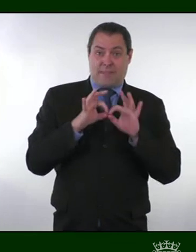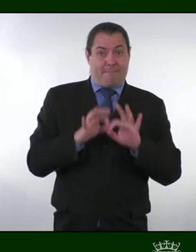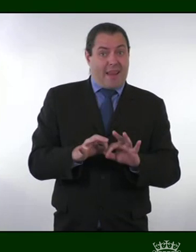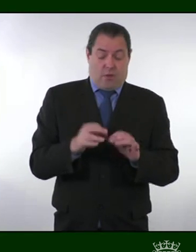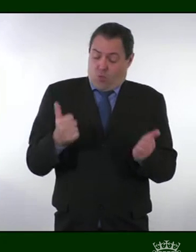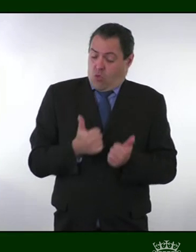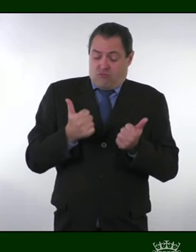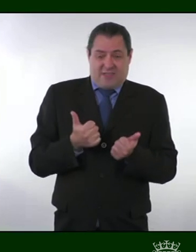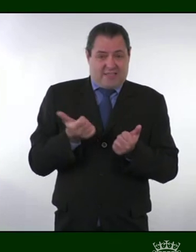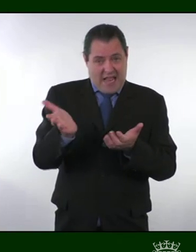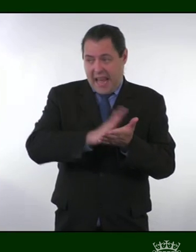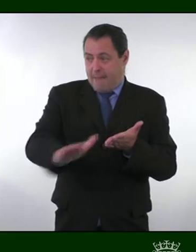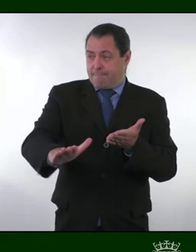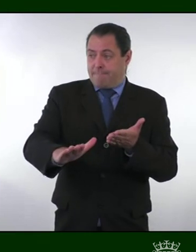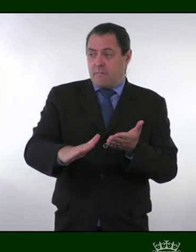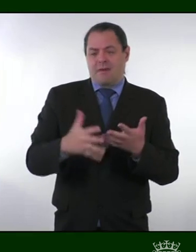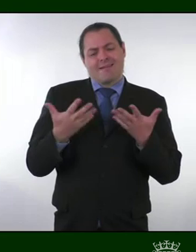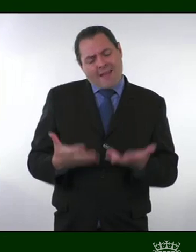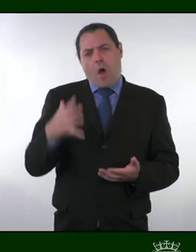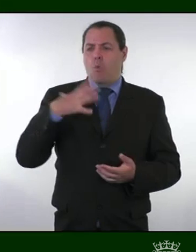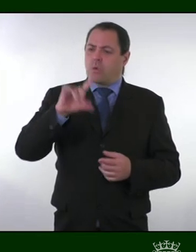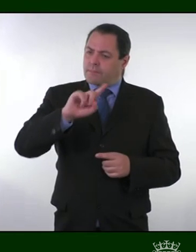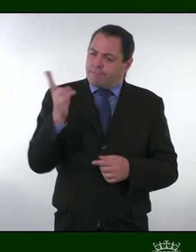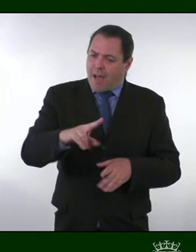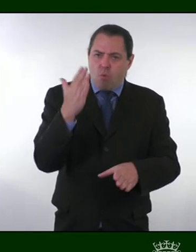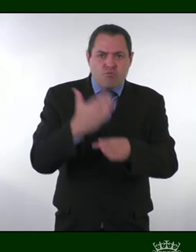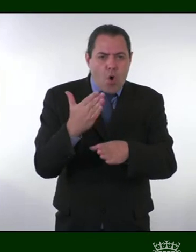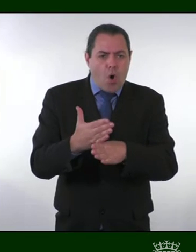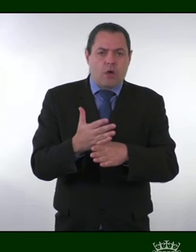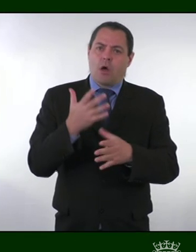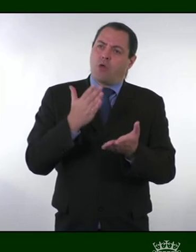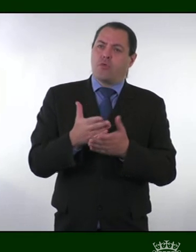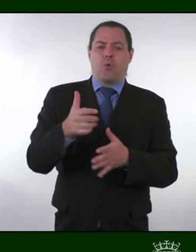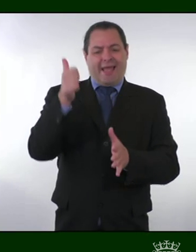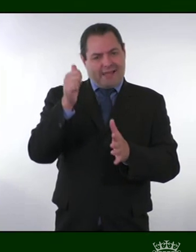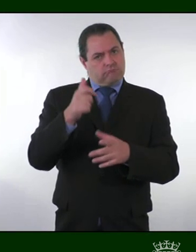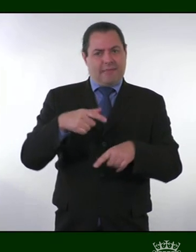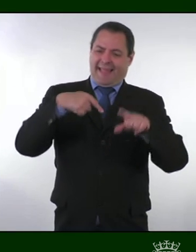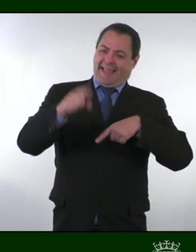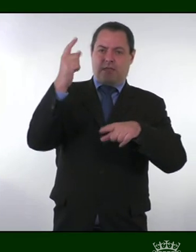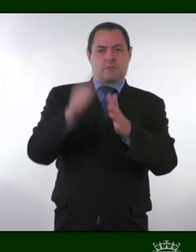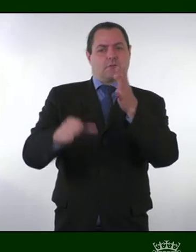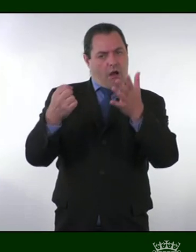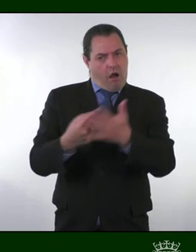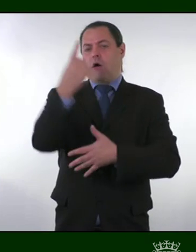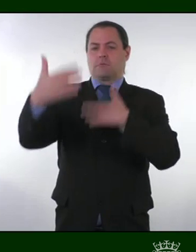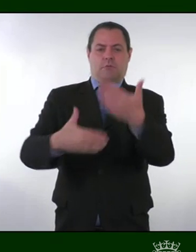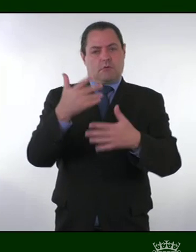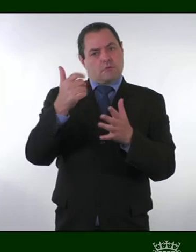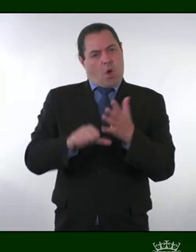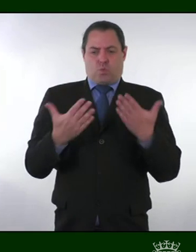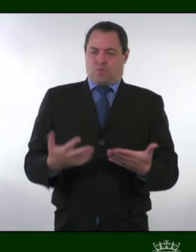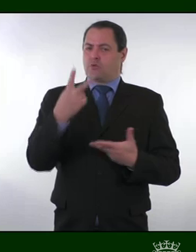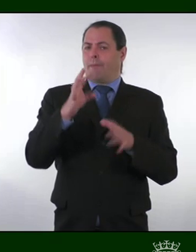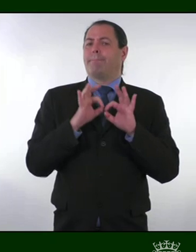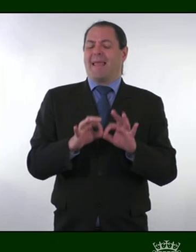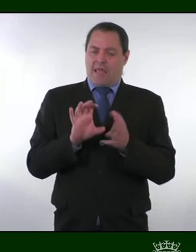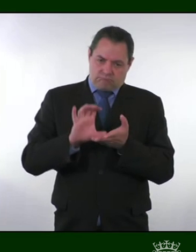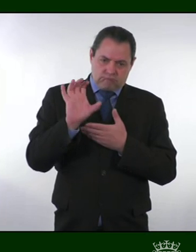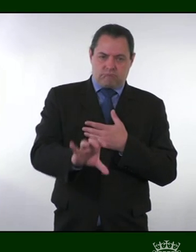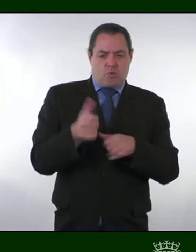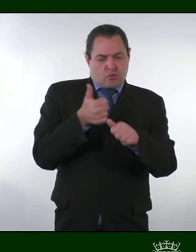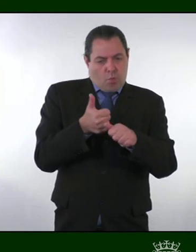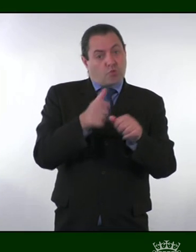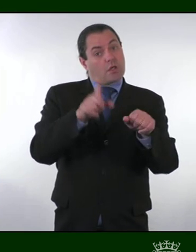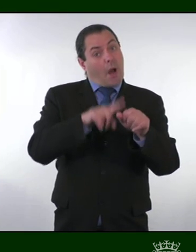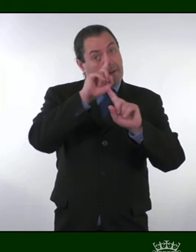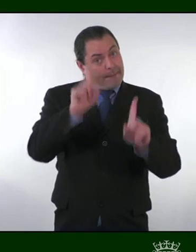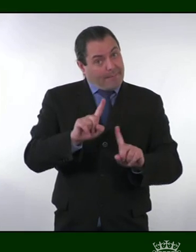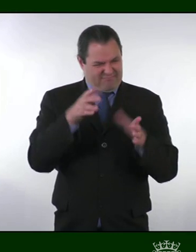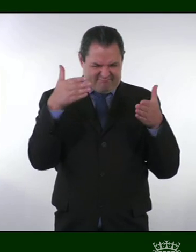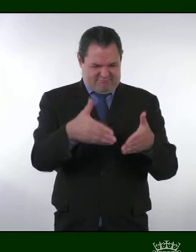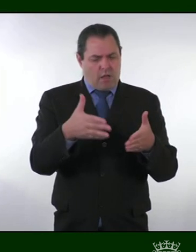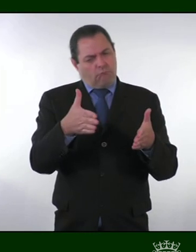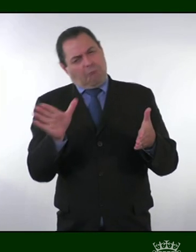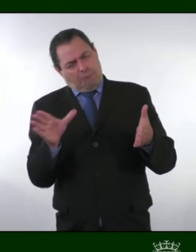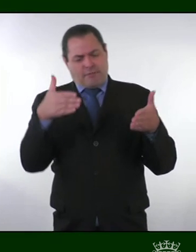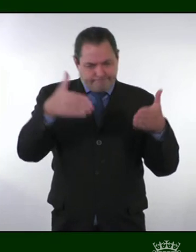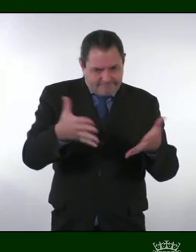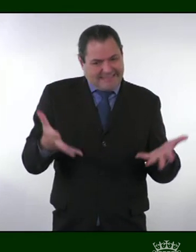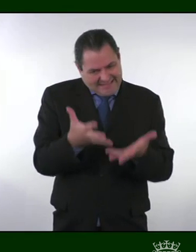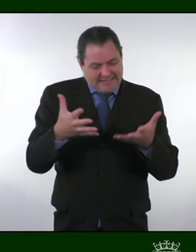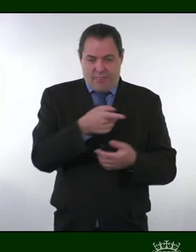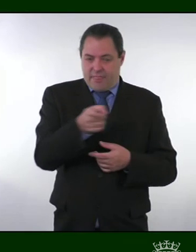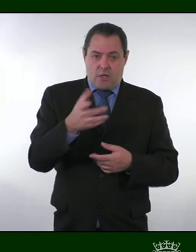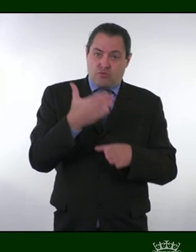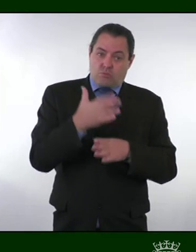What we would rather do is get people into work through our kick-start scheme, which we are launching today—£2 billion to spend to support people, young people in particular, to get the jobs that they need.